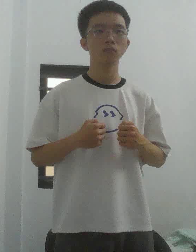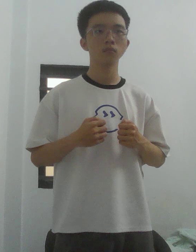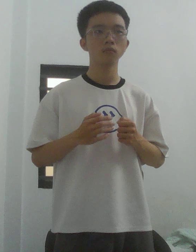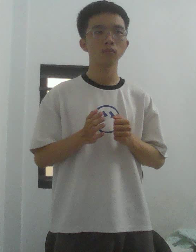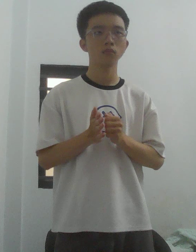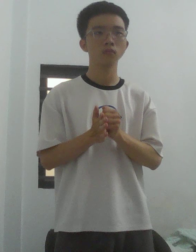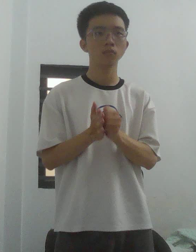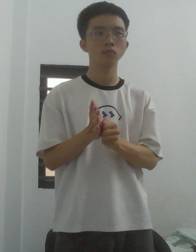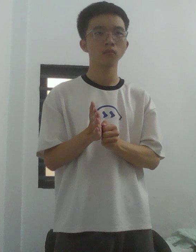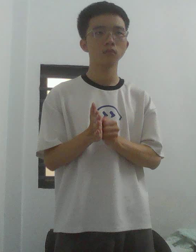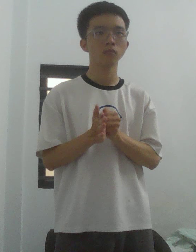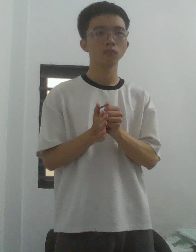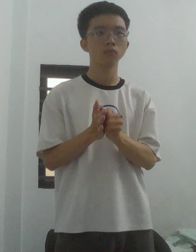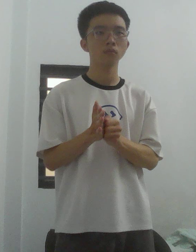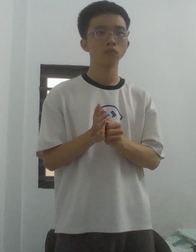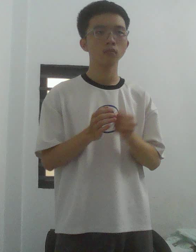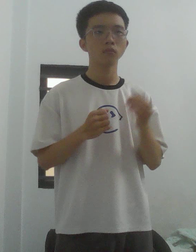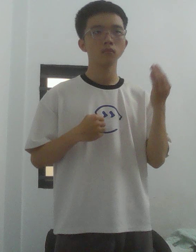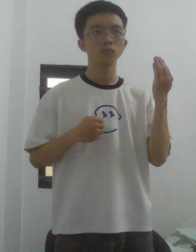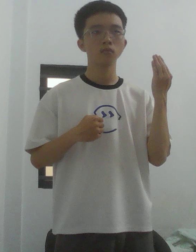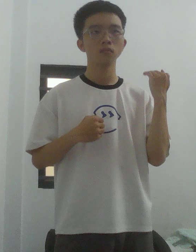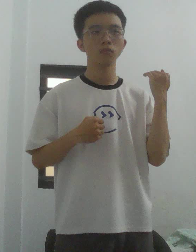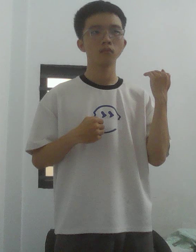thang truoc